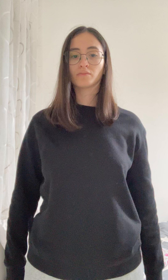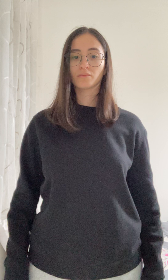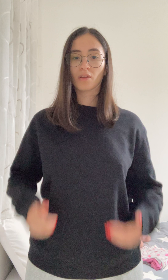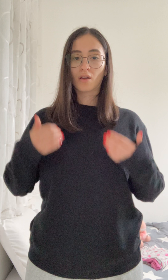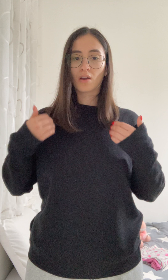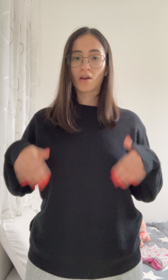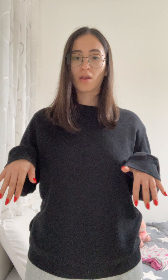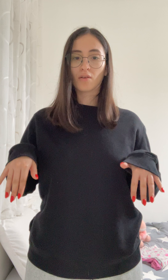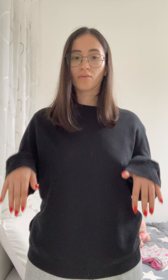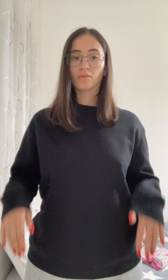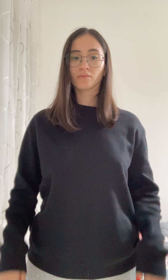עייף